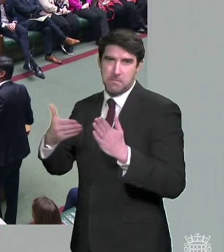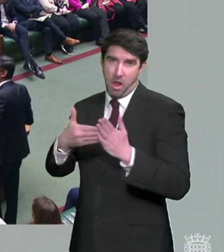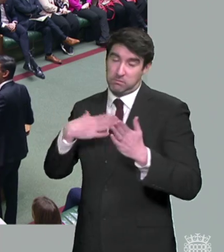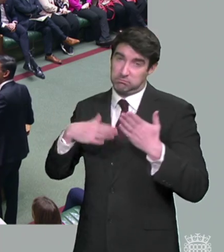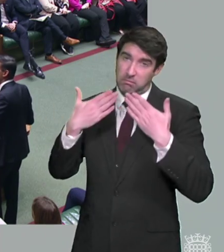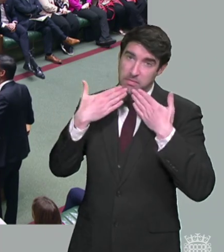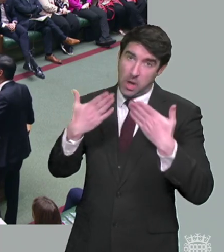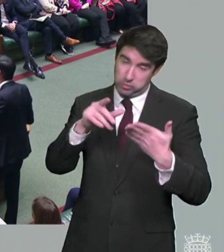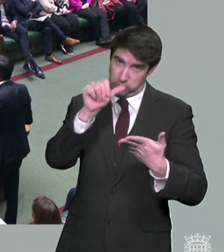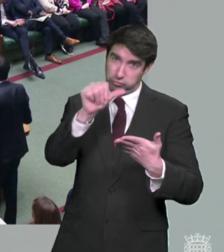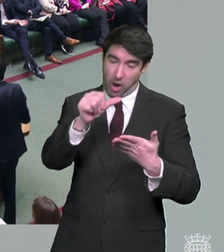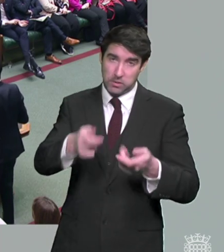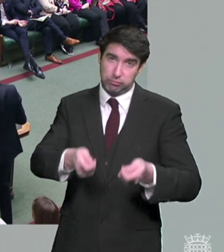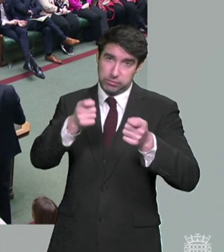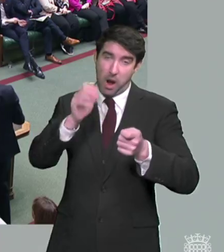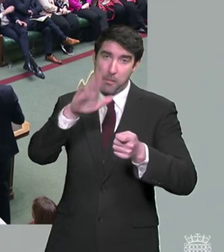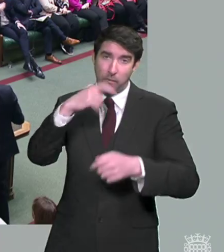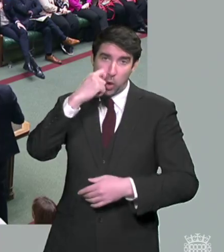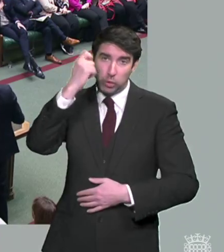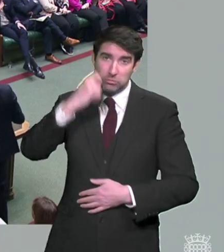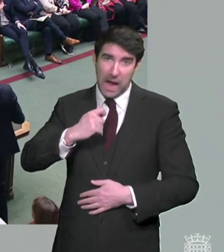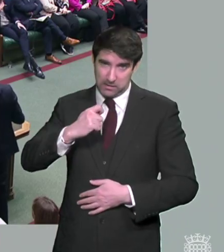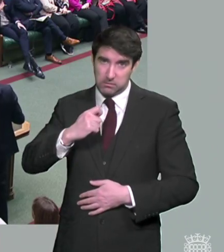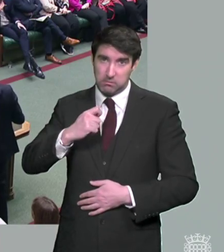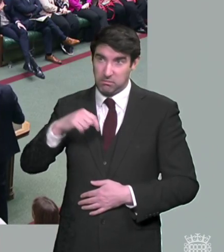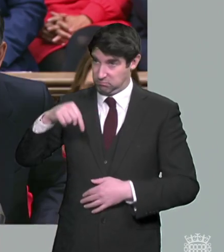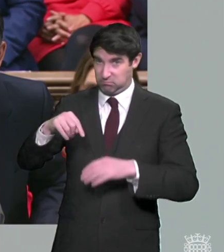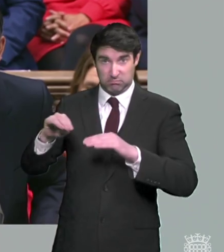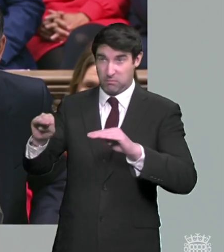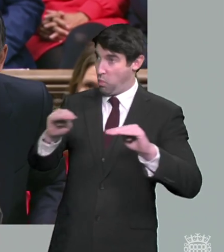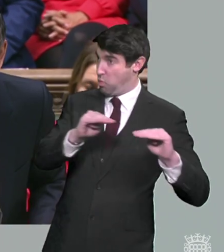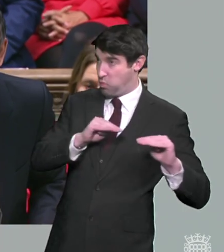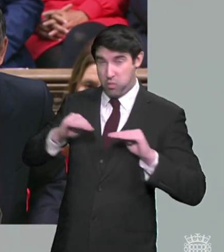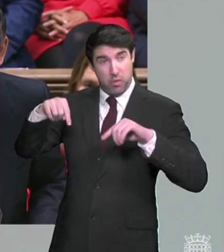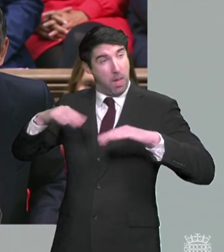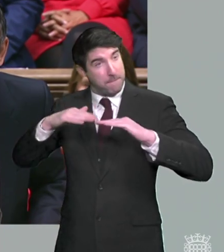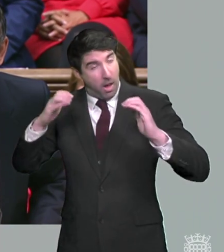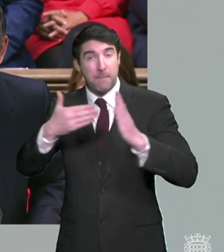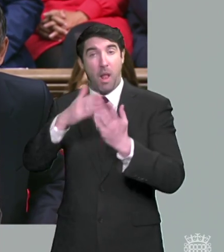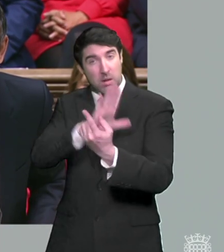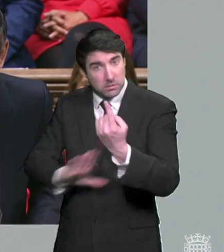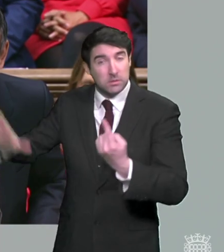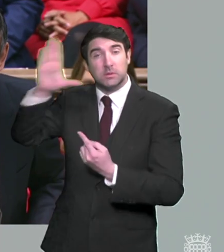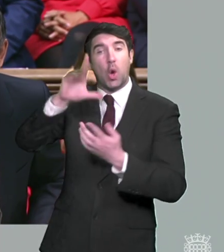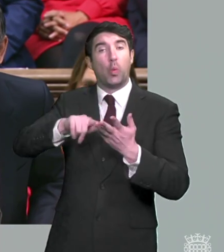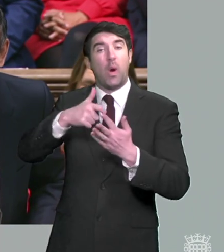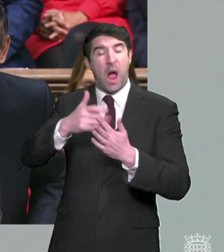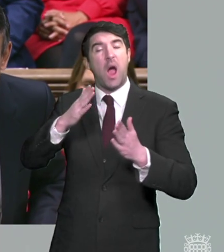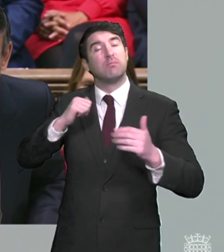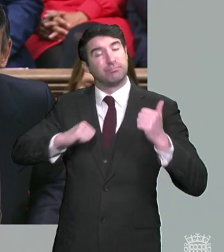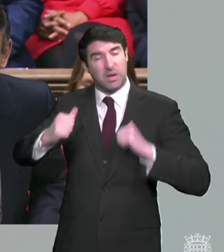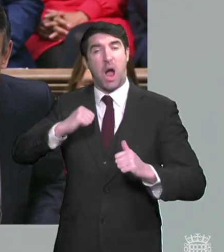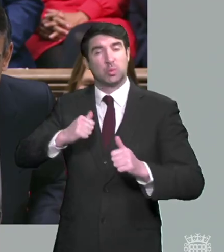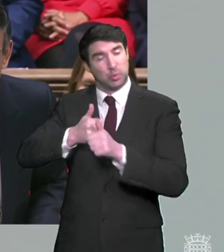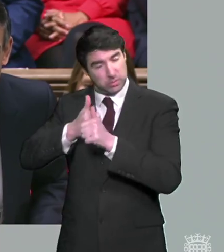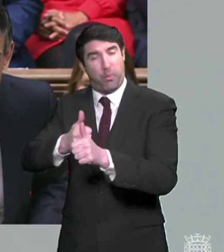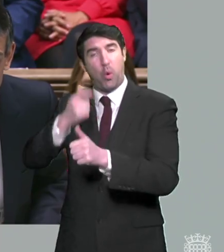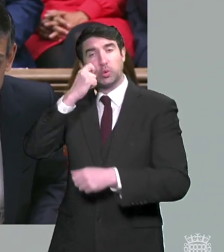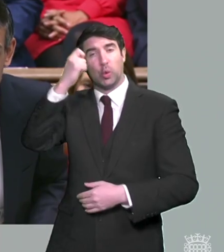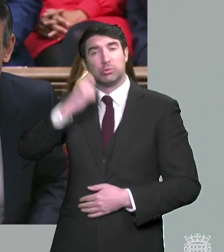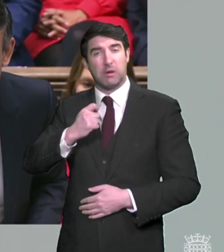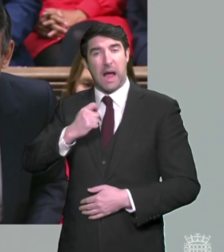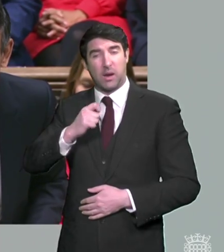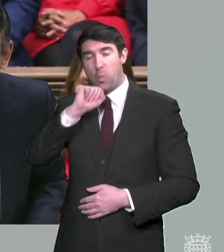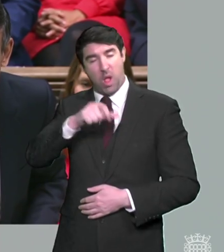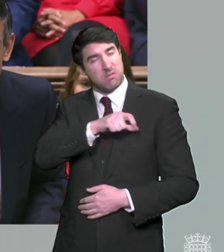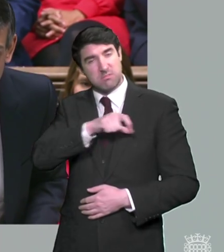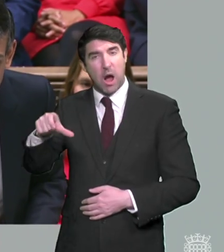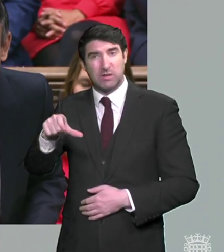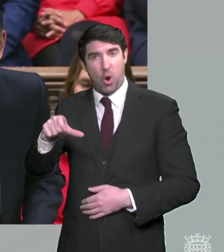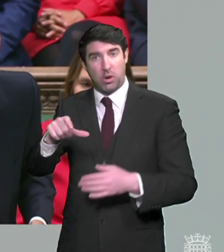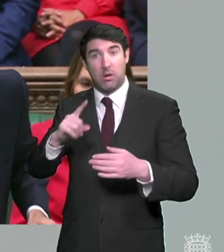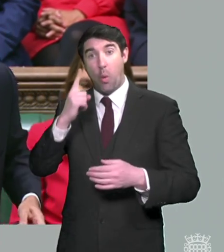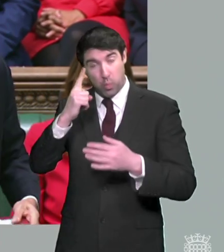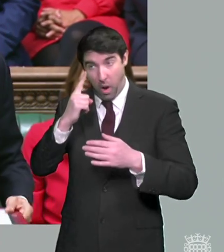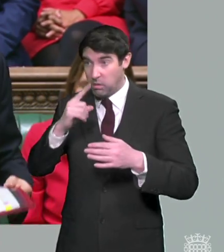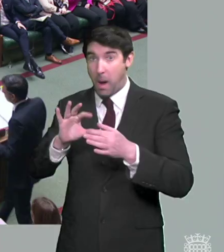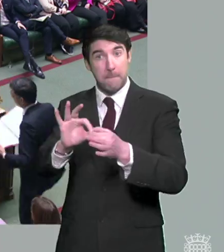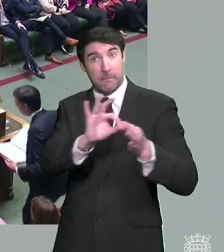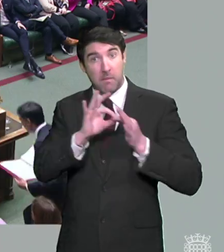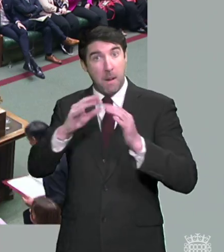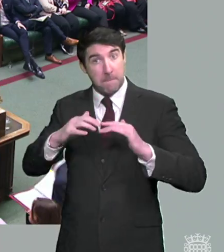Not only the whole country but the entire House can be proud that we came together to stand by Ukraine when the moment mattered, and that we will continue to stand with it, united as one Parliament and one United Kingdom.